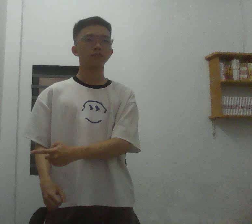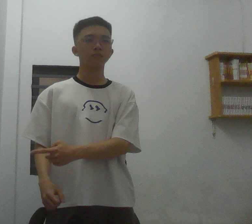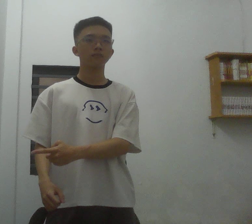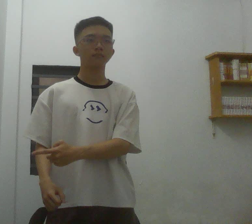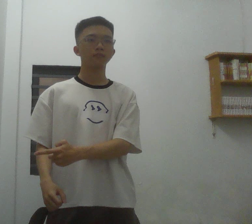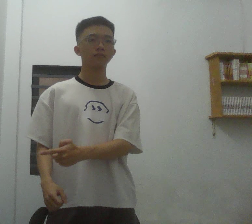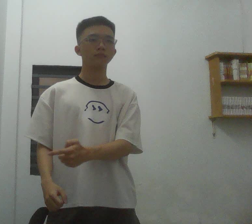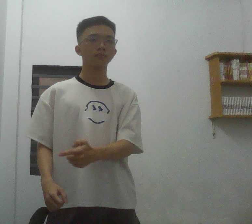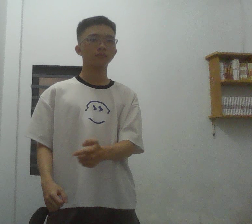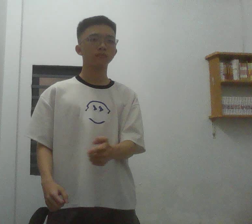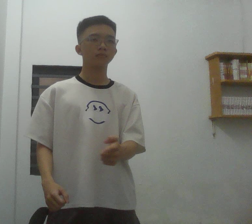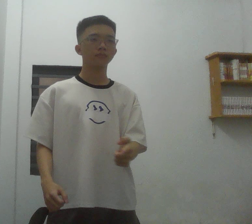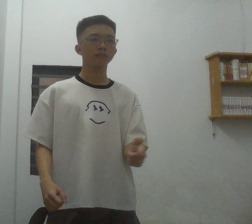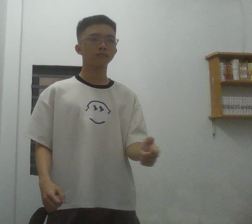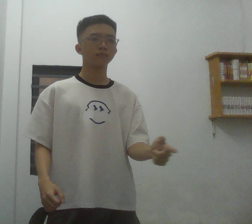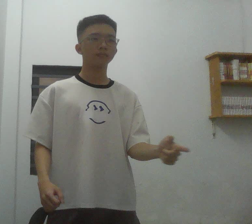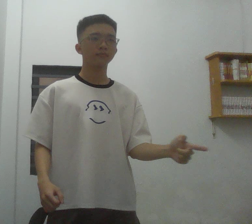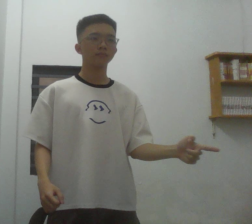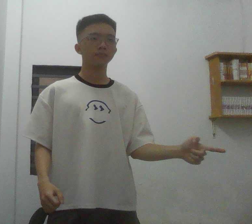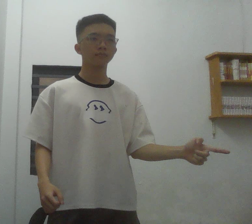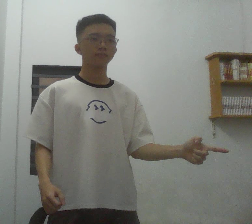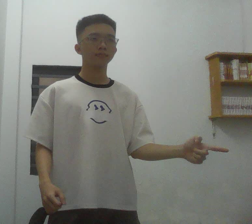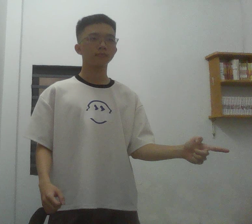cac ban